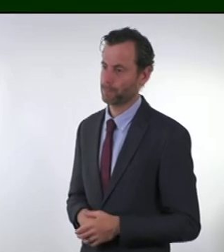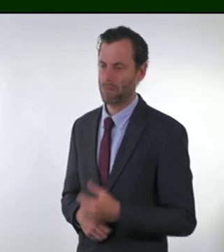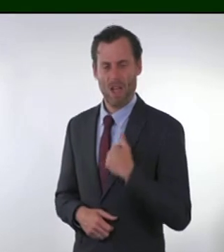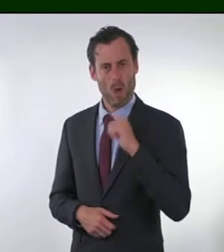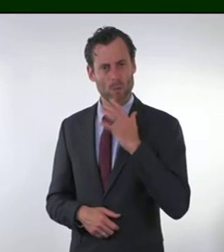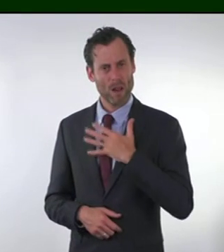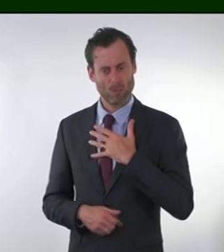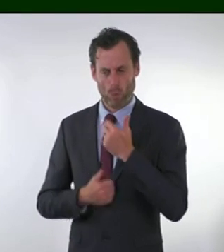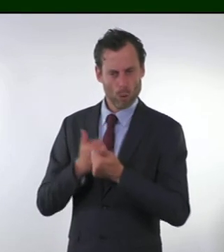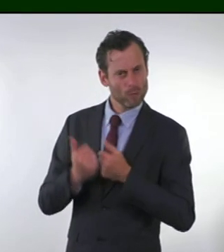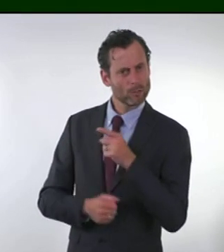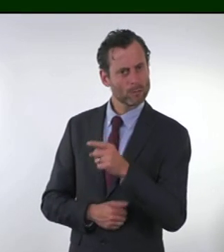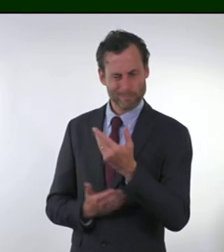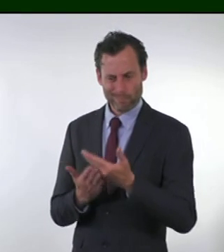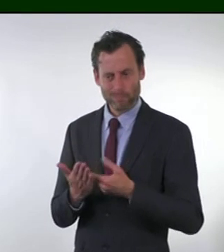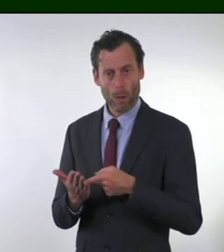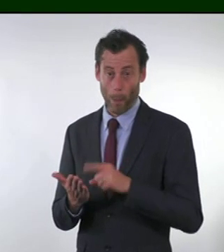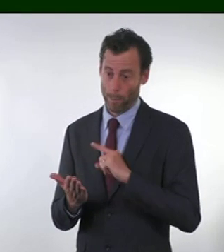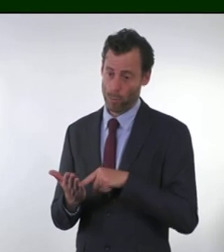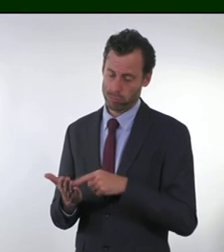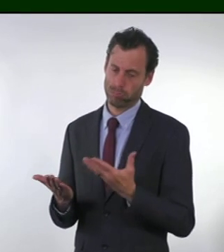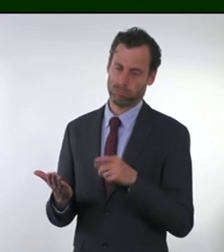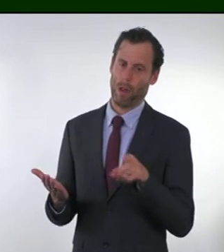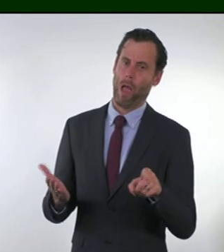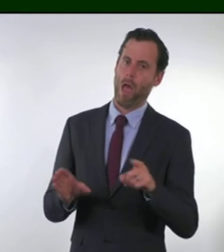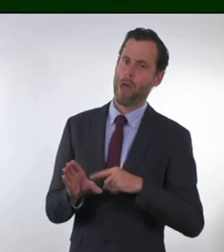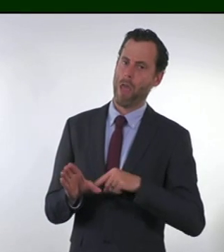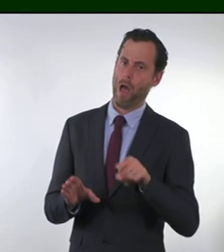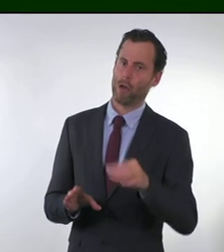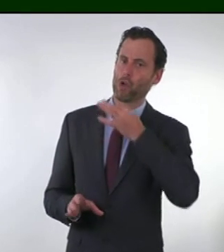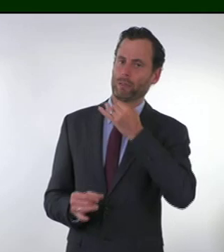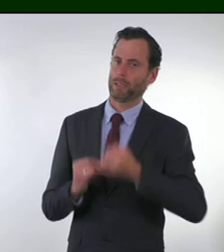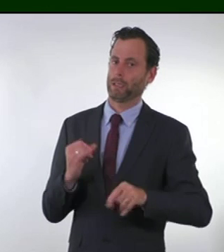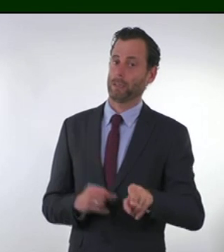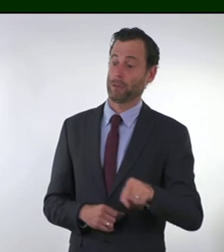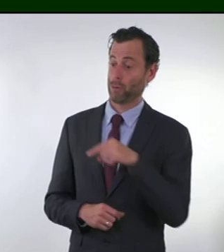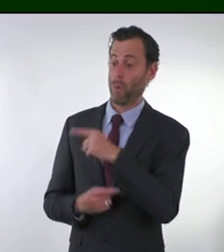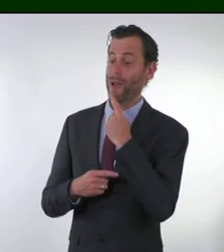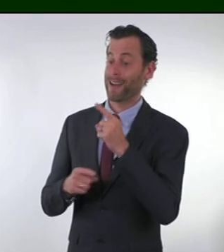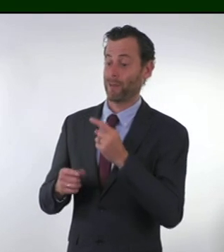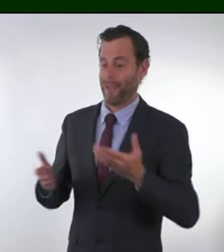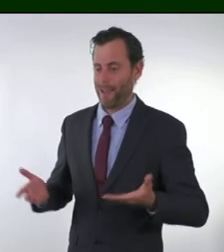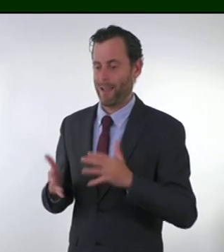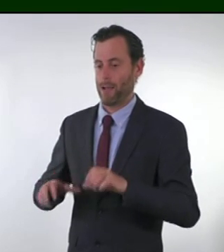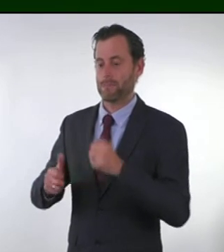Young people are perhaps more at risk from the economic impact of coronavirus, so I was very pleased to see the introduction of the kick-start programme.